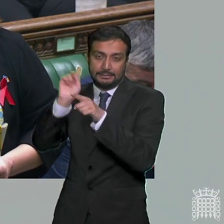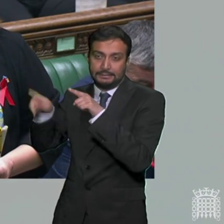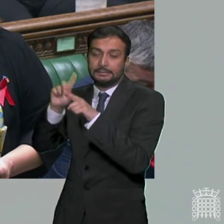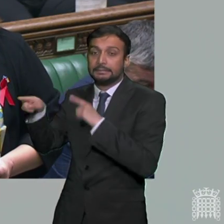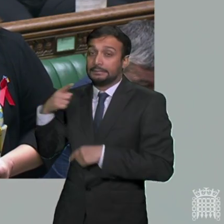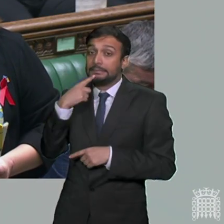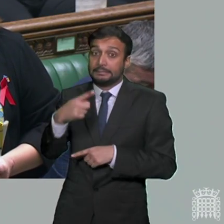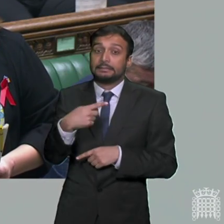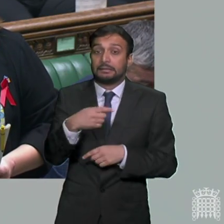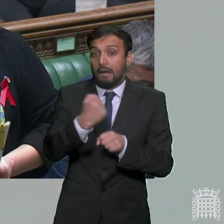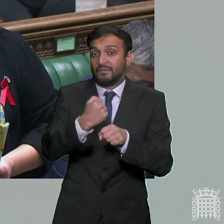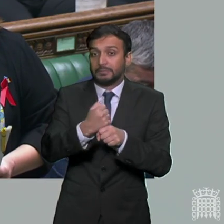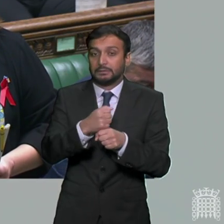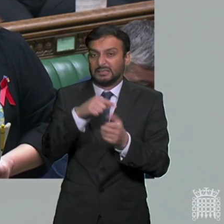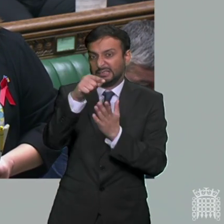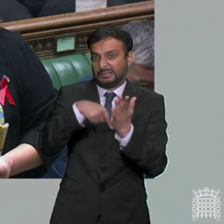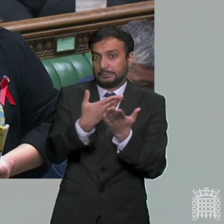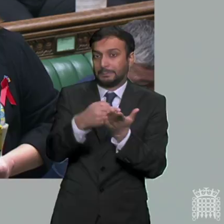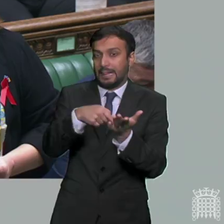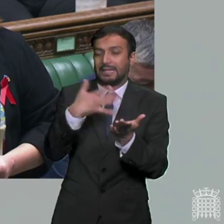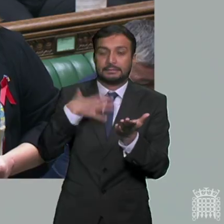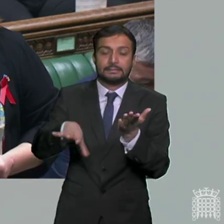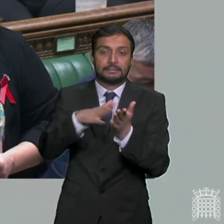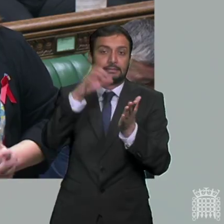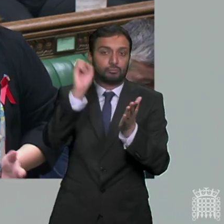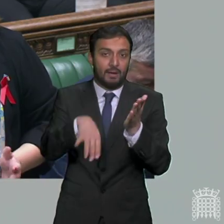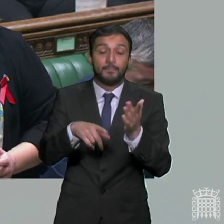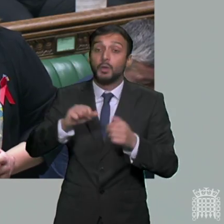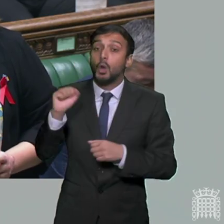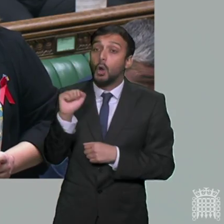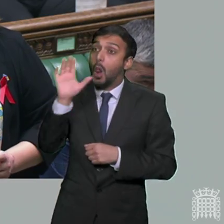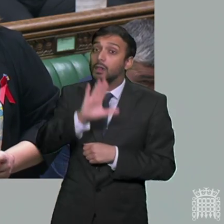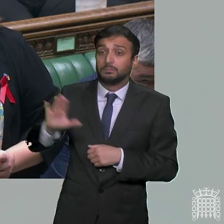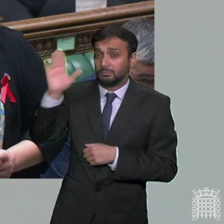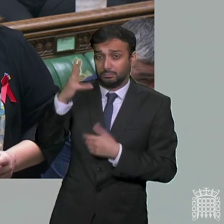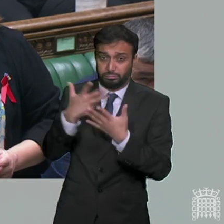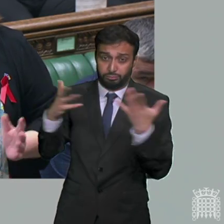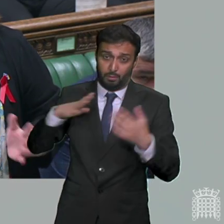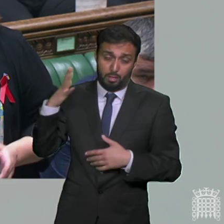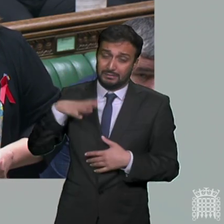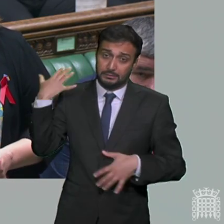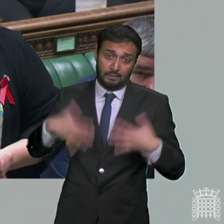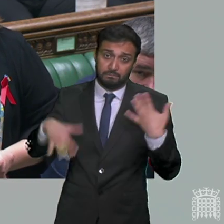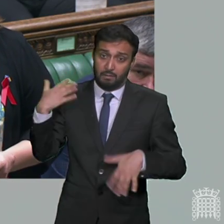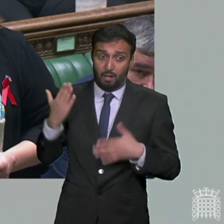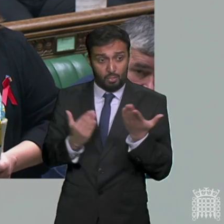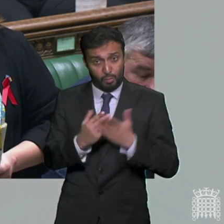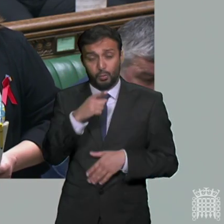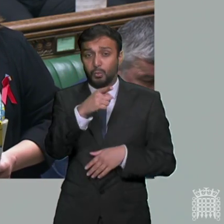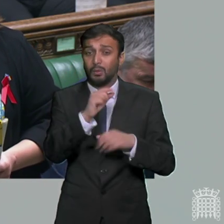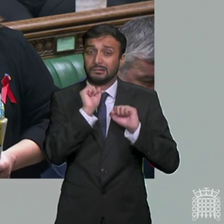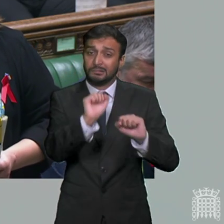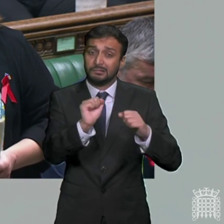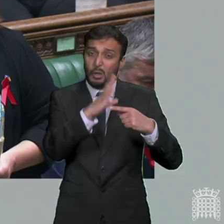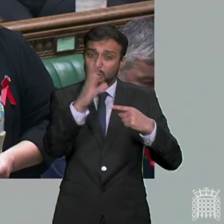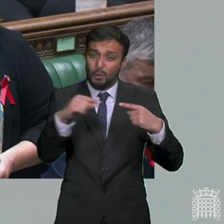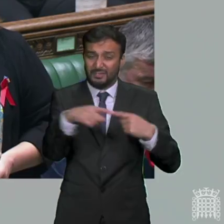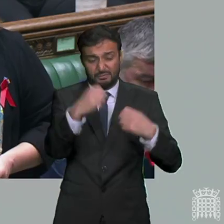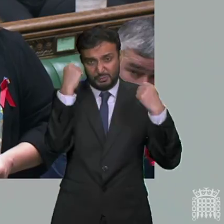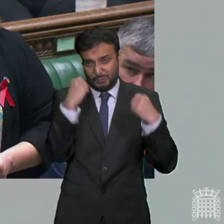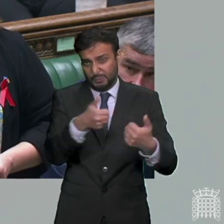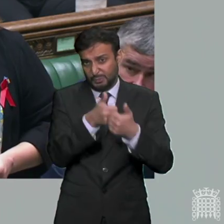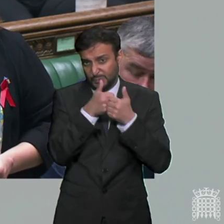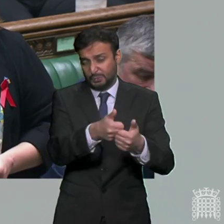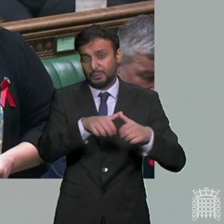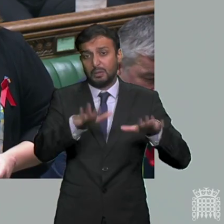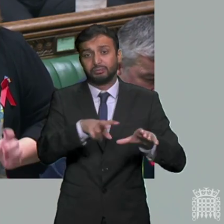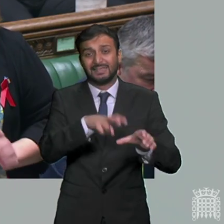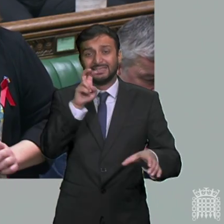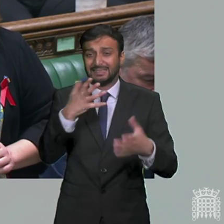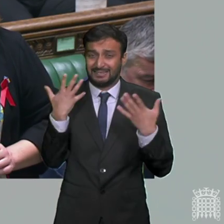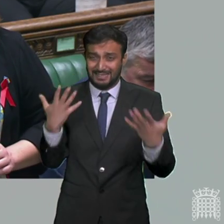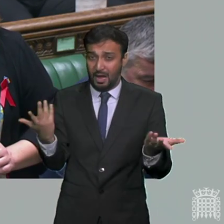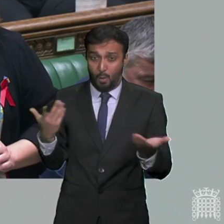Businesses across Scotland have already suffered severe economic damage under this Tory Brexit agenda, and they now see the outlook clouded with even more complexity and uncertainty.